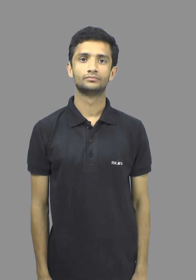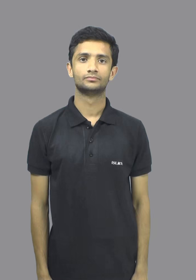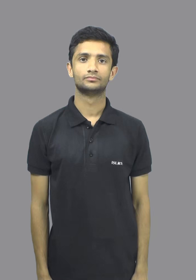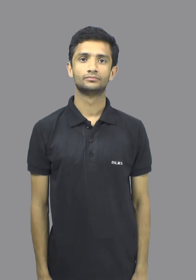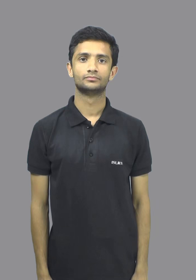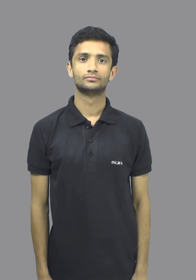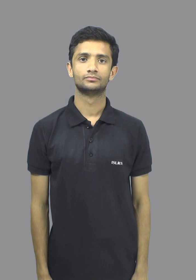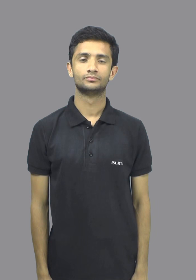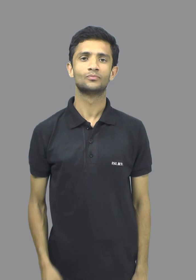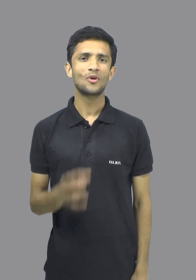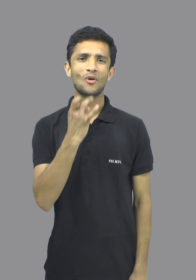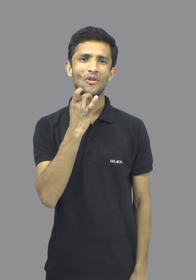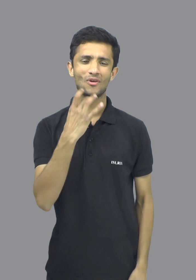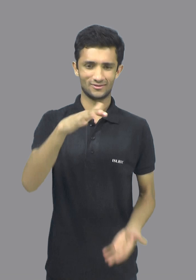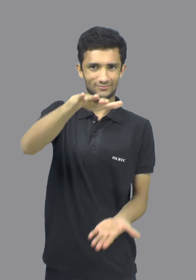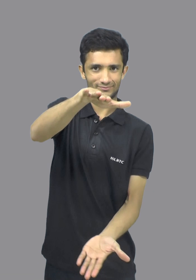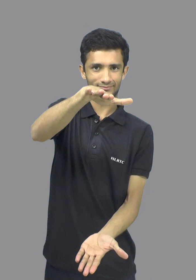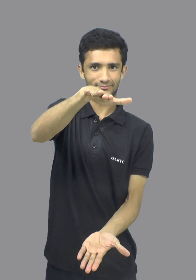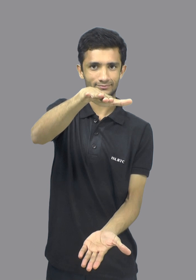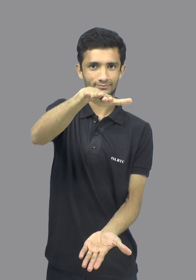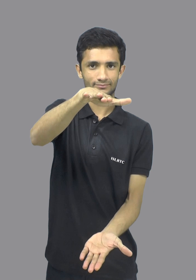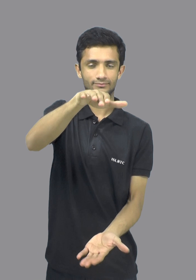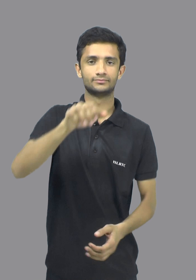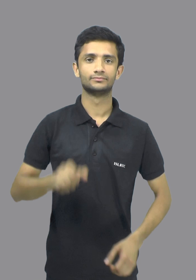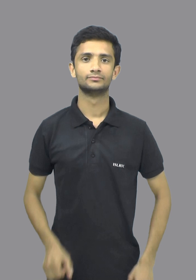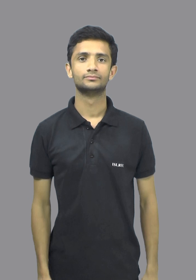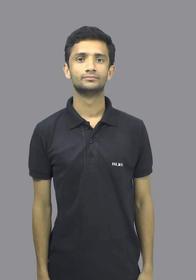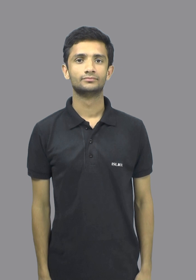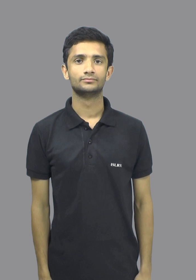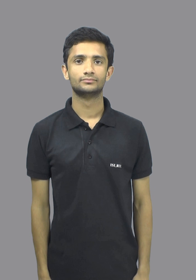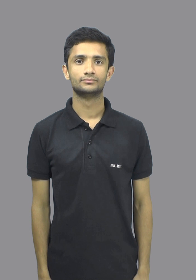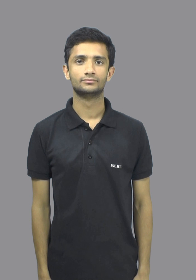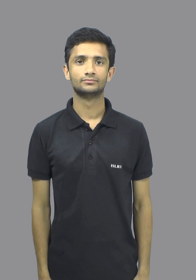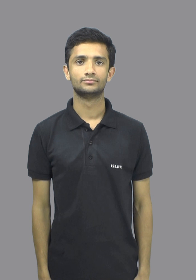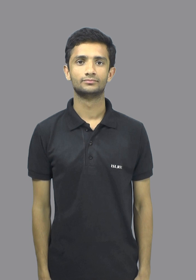Can